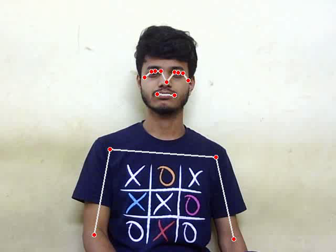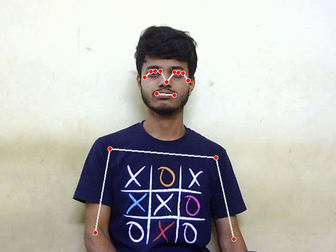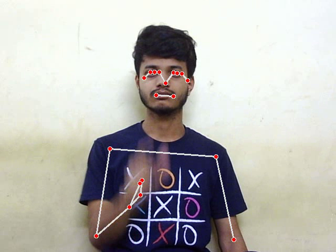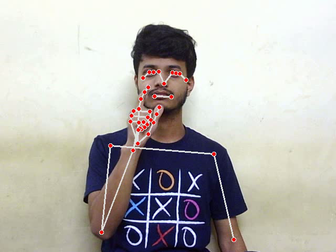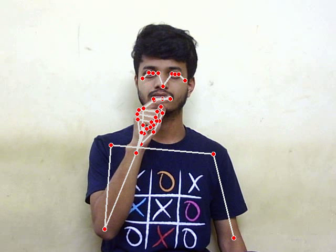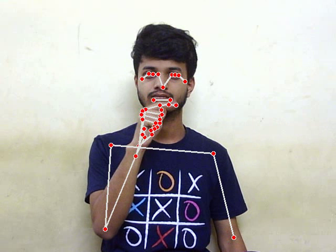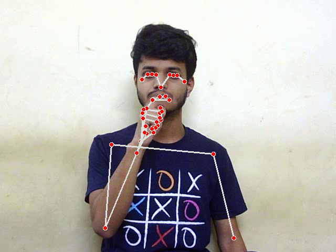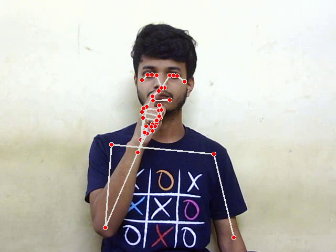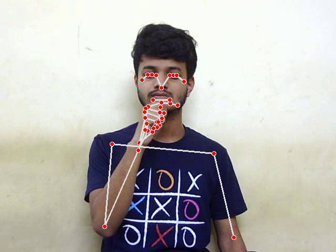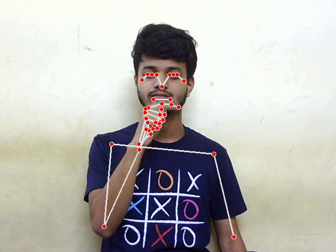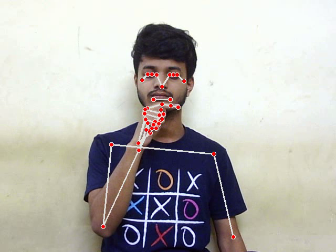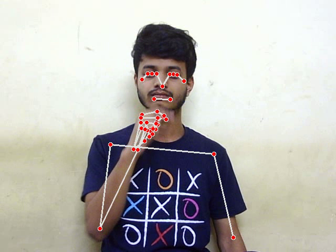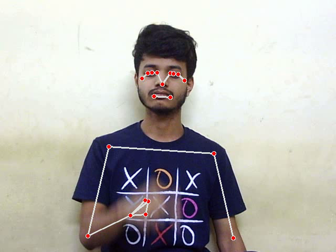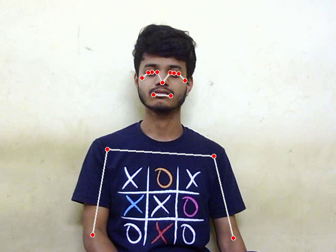who